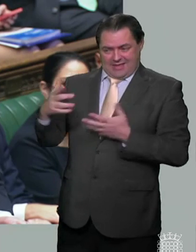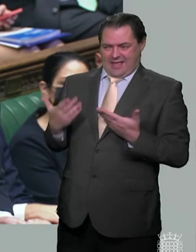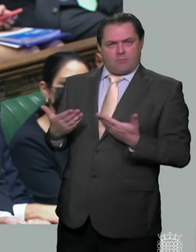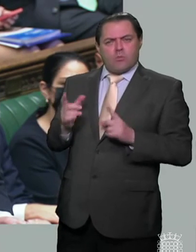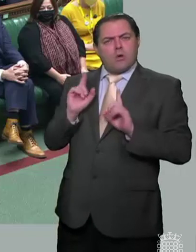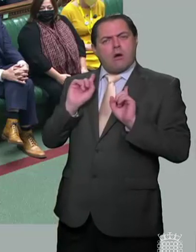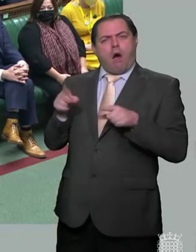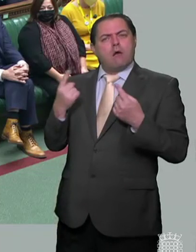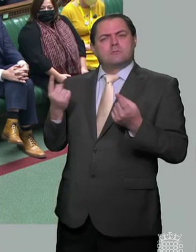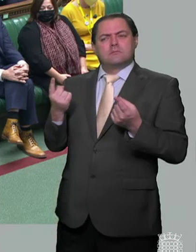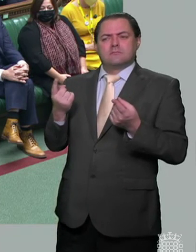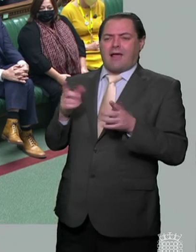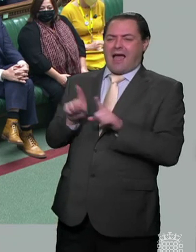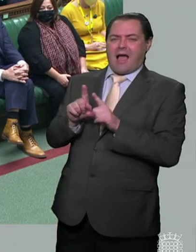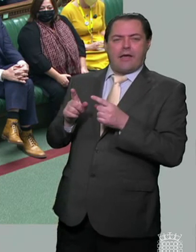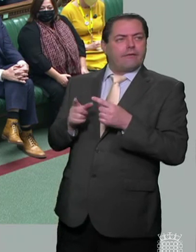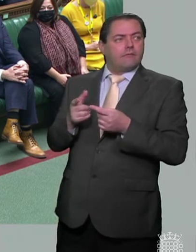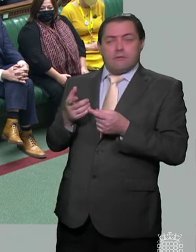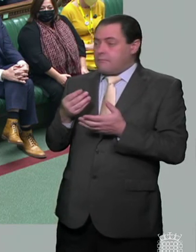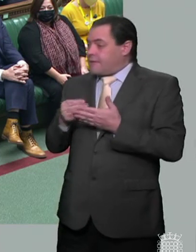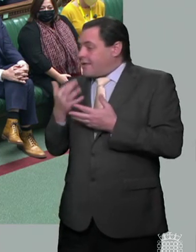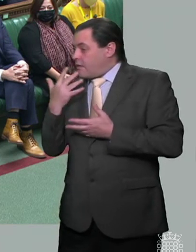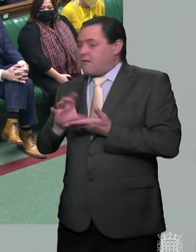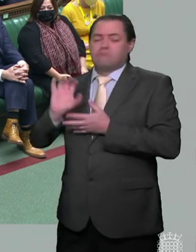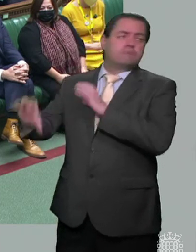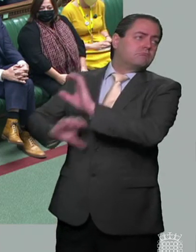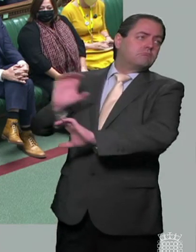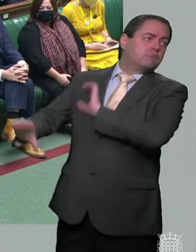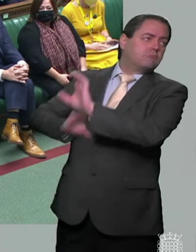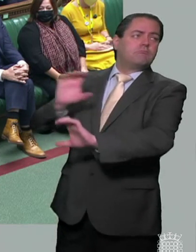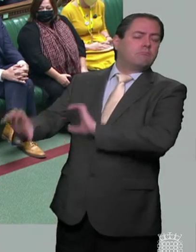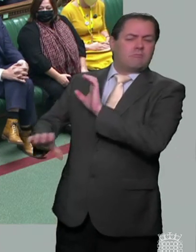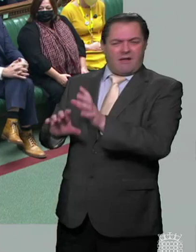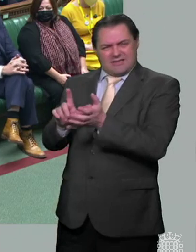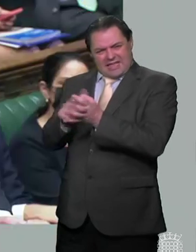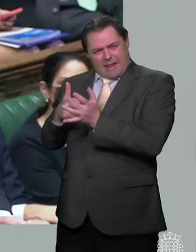a completely blank cheque to the Taliban Government or the Taliban authorities.